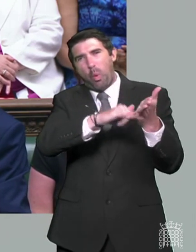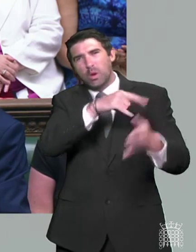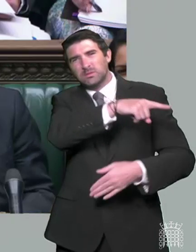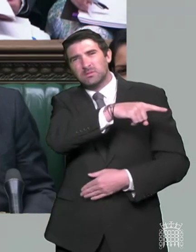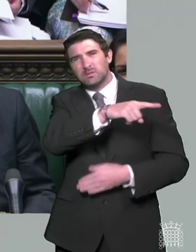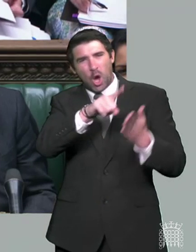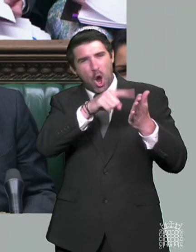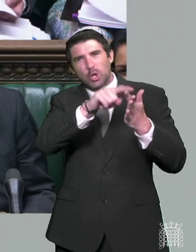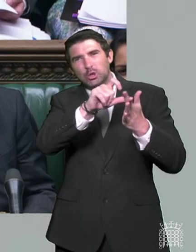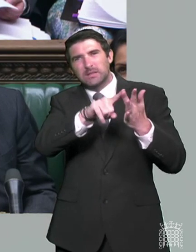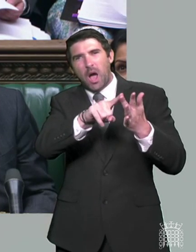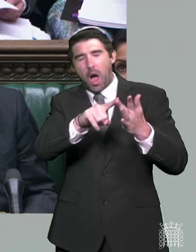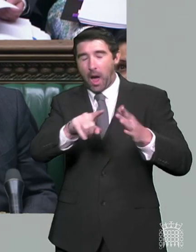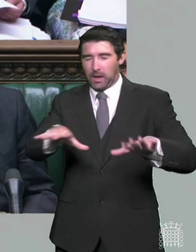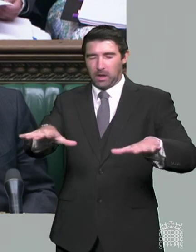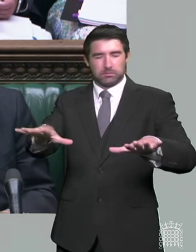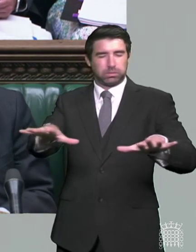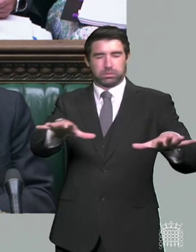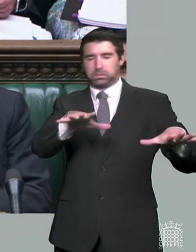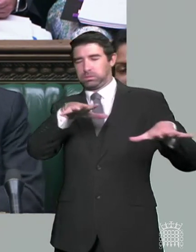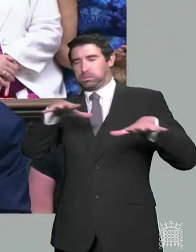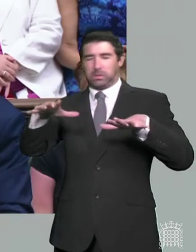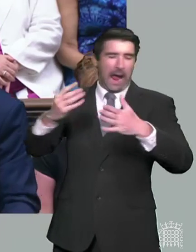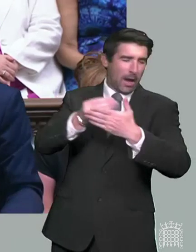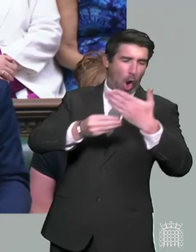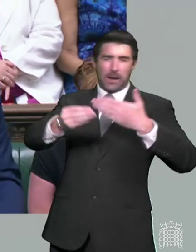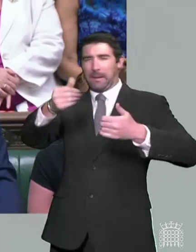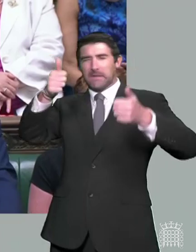“No rules were broken”. “The economy is booming”.